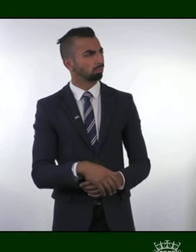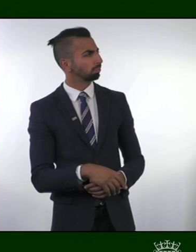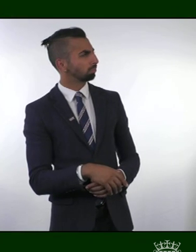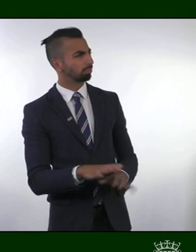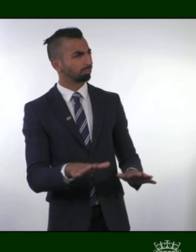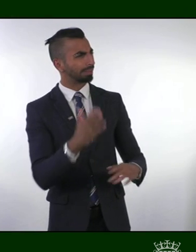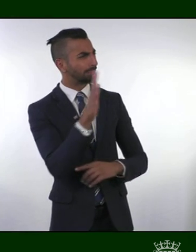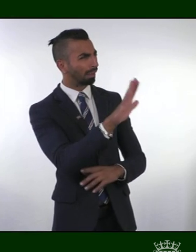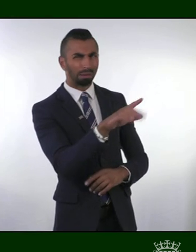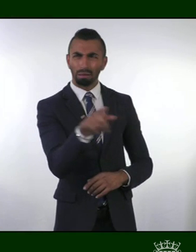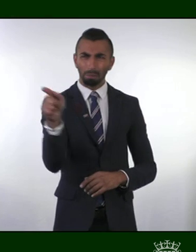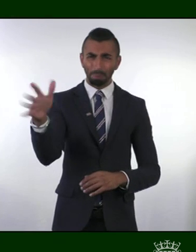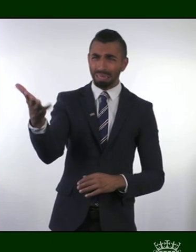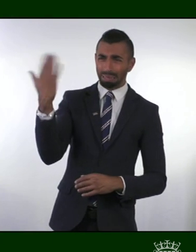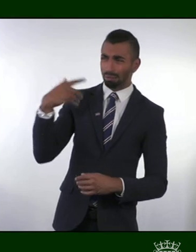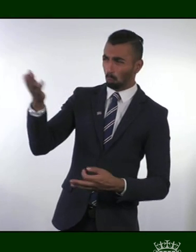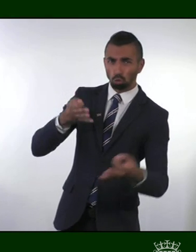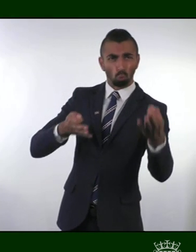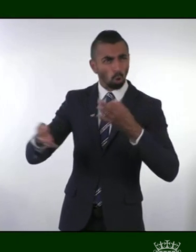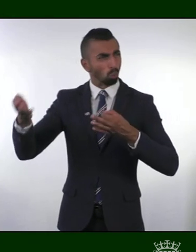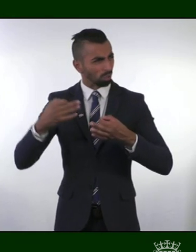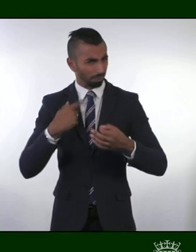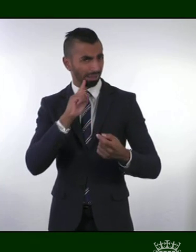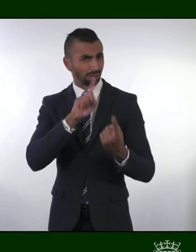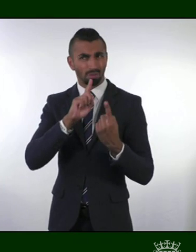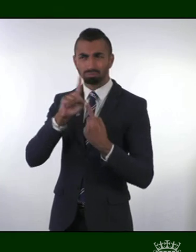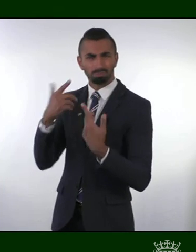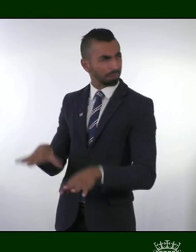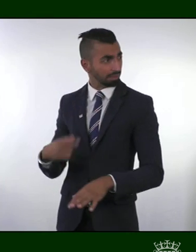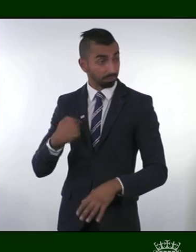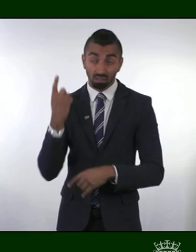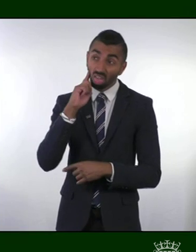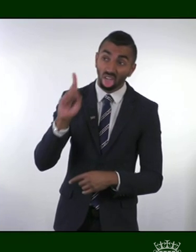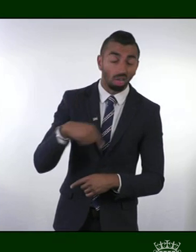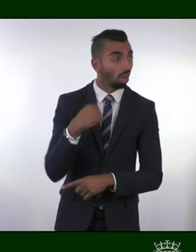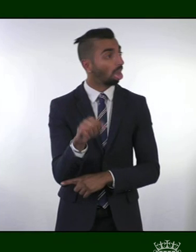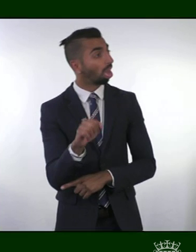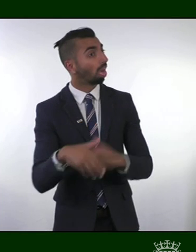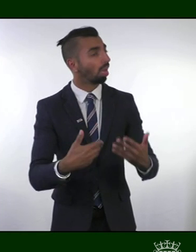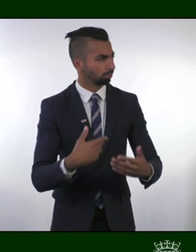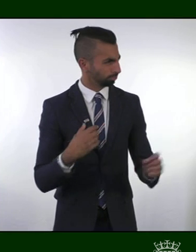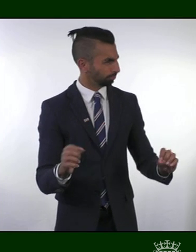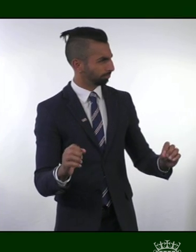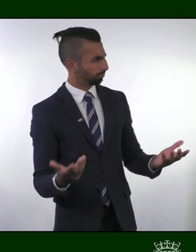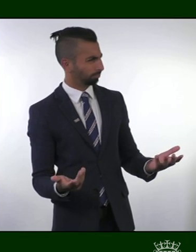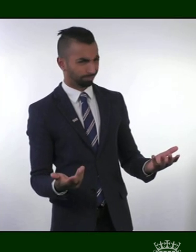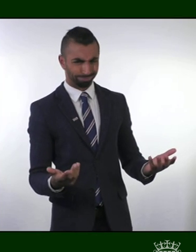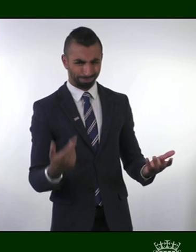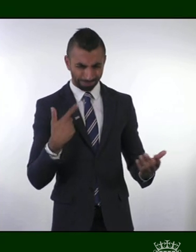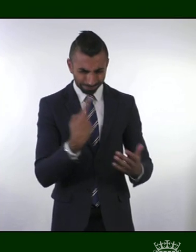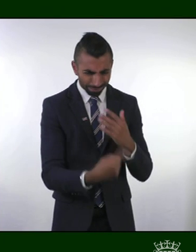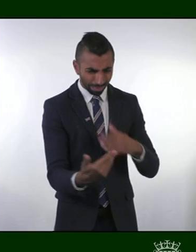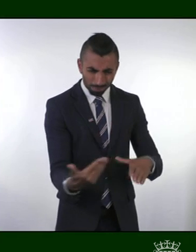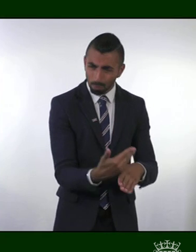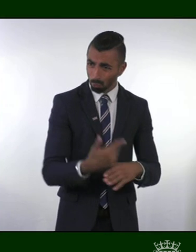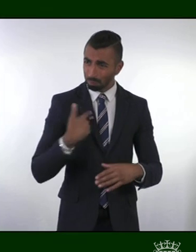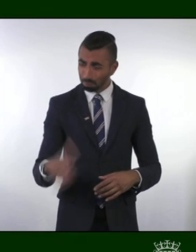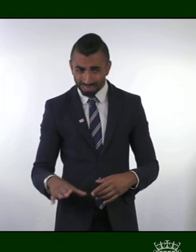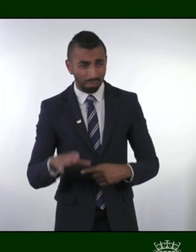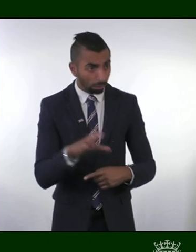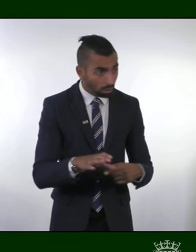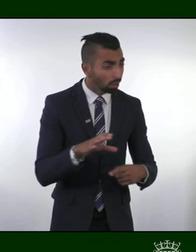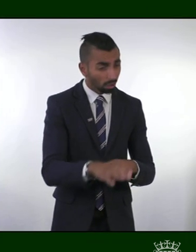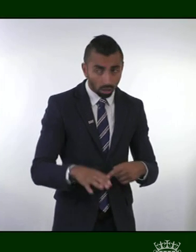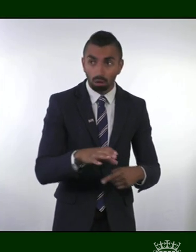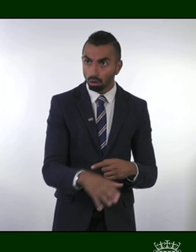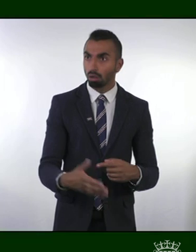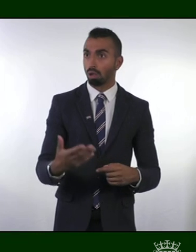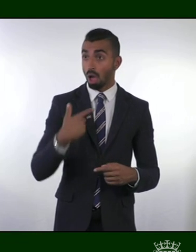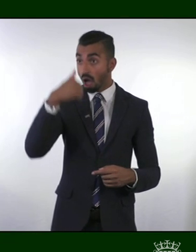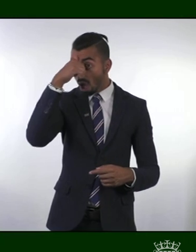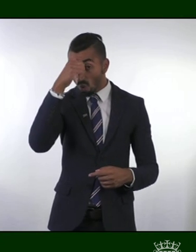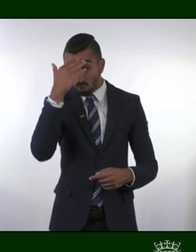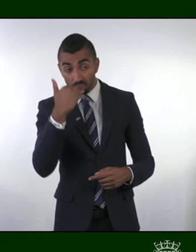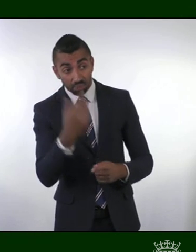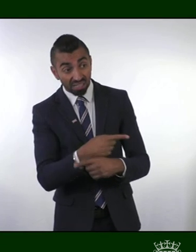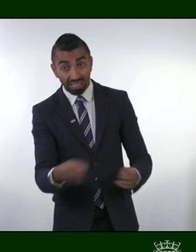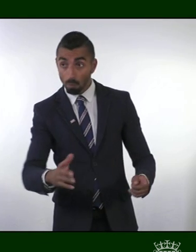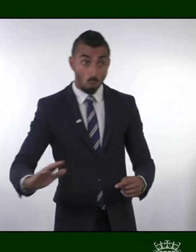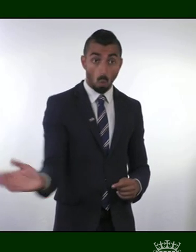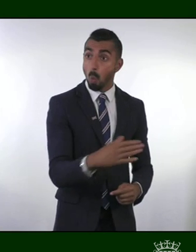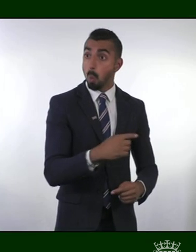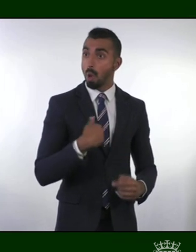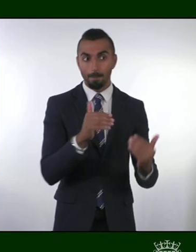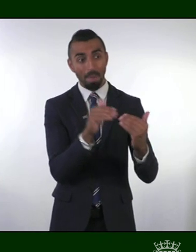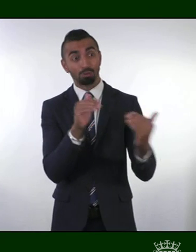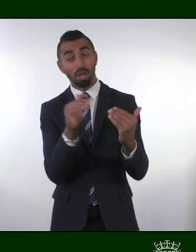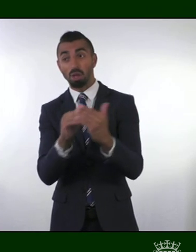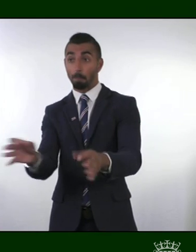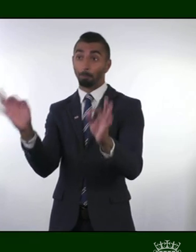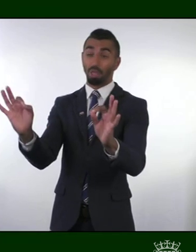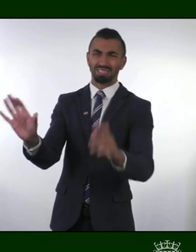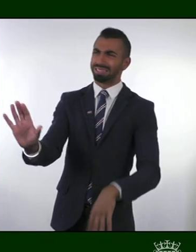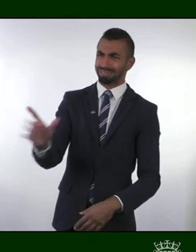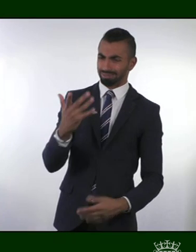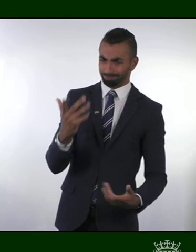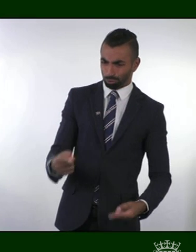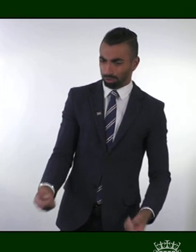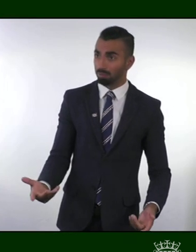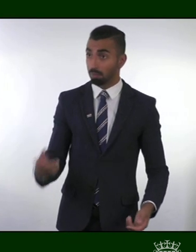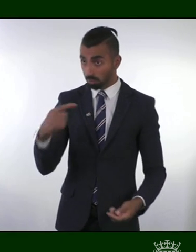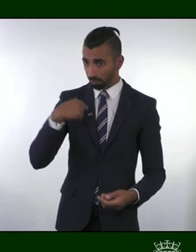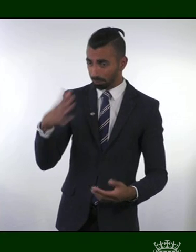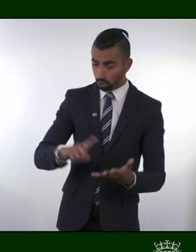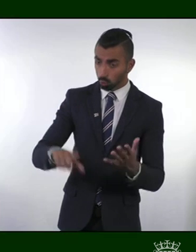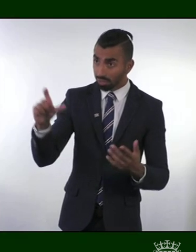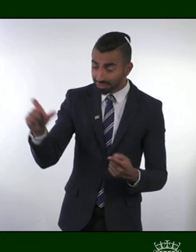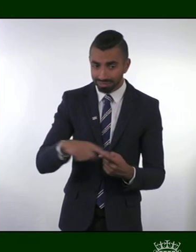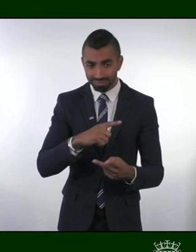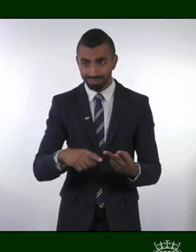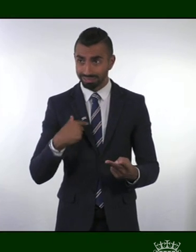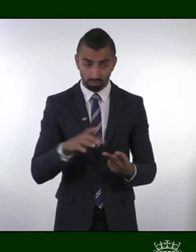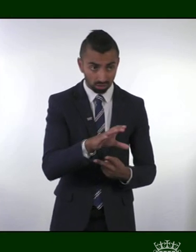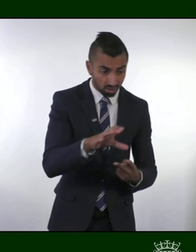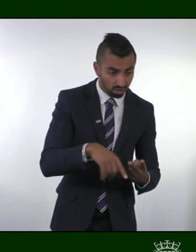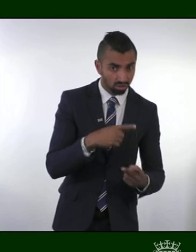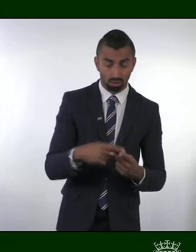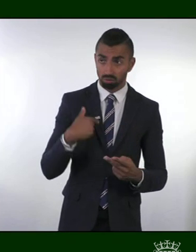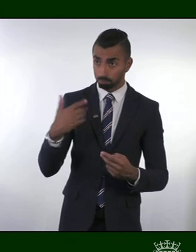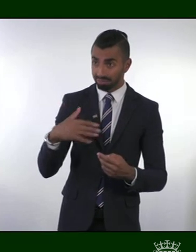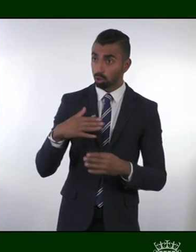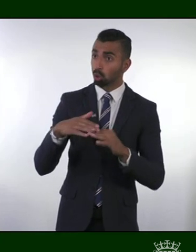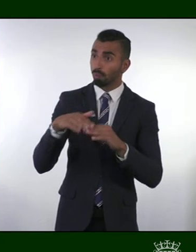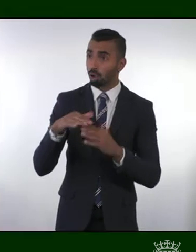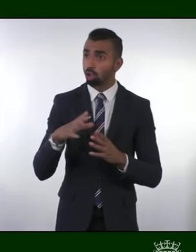We have provided comprehensive support to many millions of people, especially the self-employed—more generous and comprehensive support than any other country—and I have acknowledged that we have not been able to help everyone in the exact way that they would like, but, because of the strengthening of our welfare system that we put in place and our universal loan schemes, everyone has been able to access some form of support.